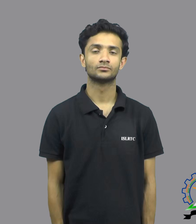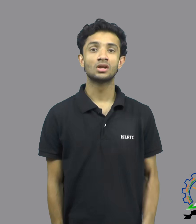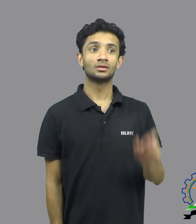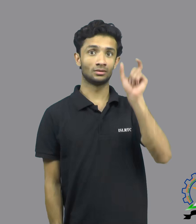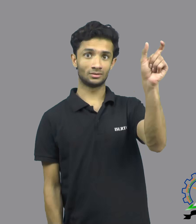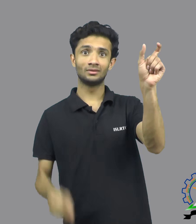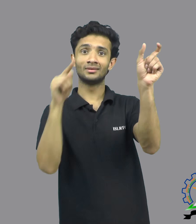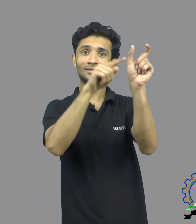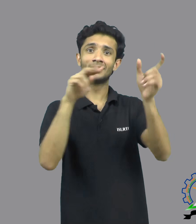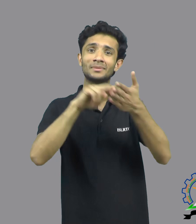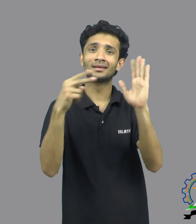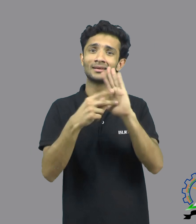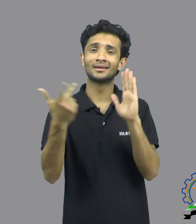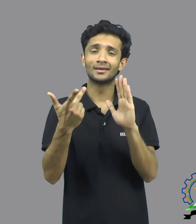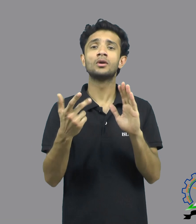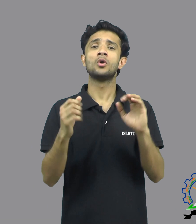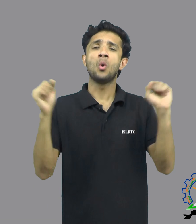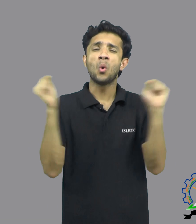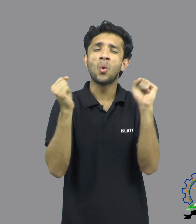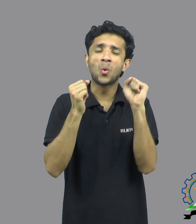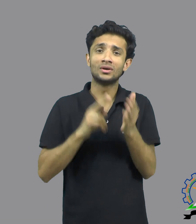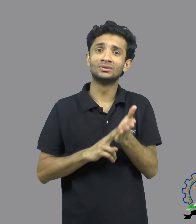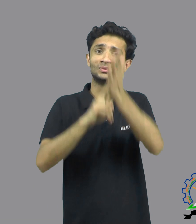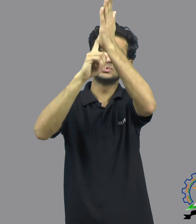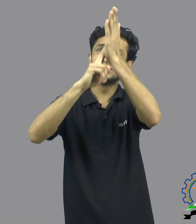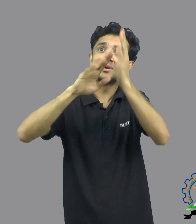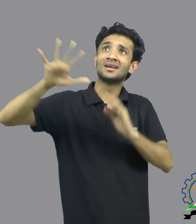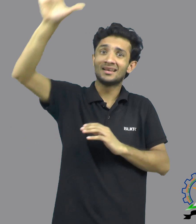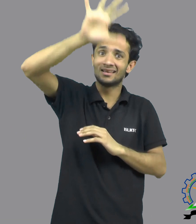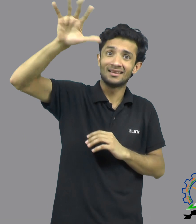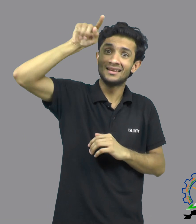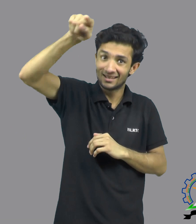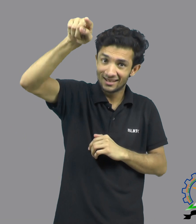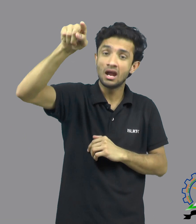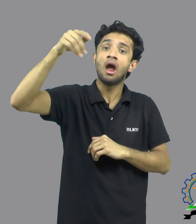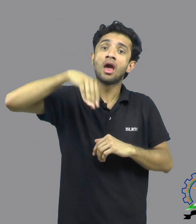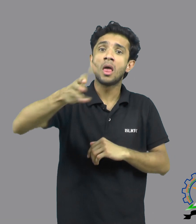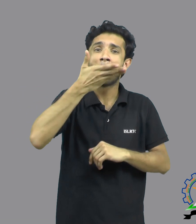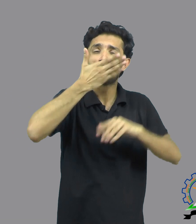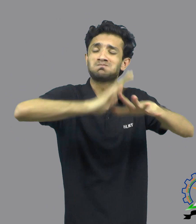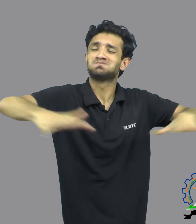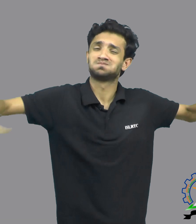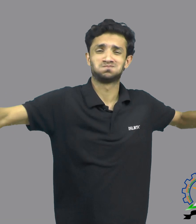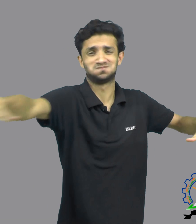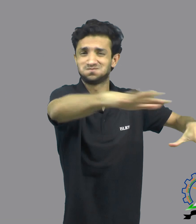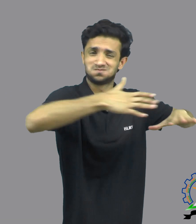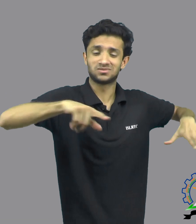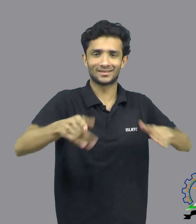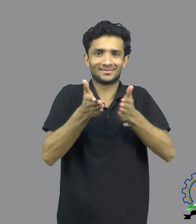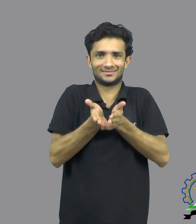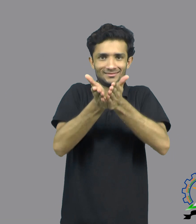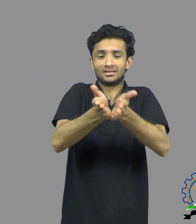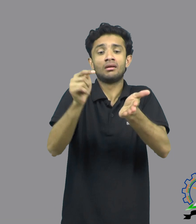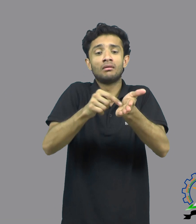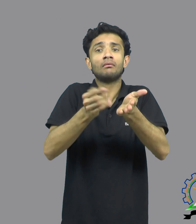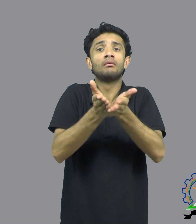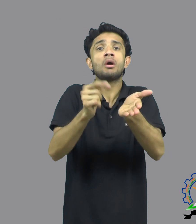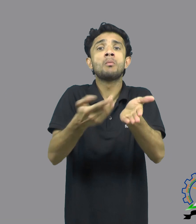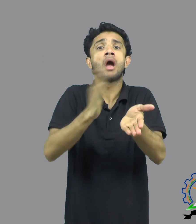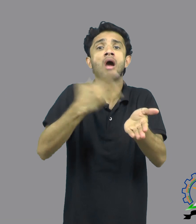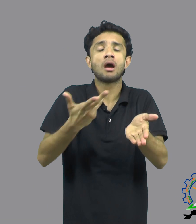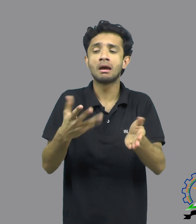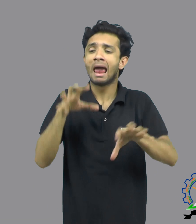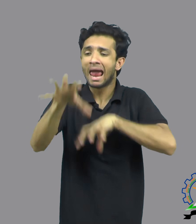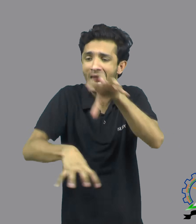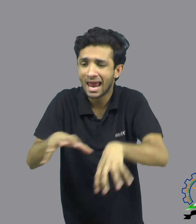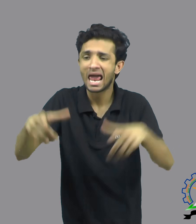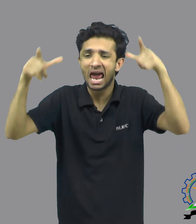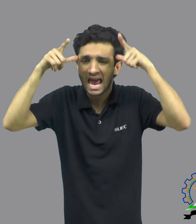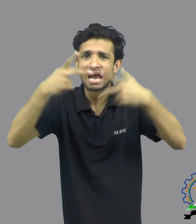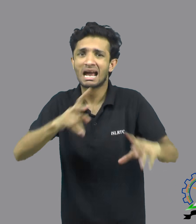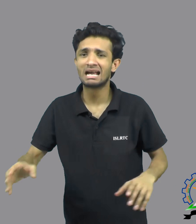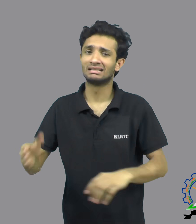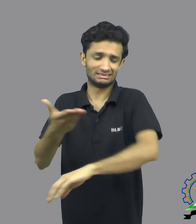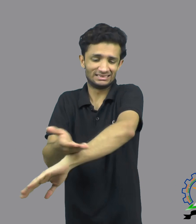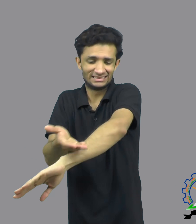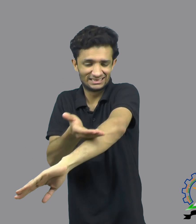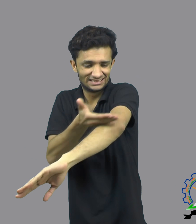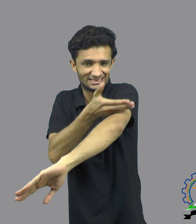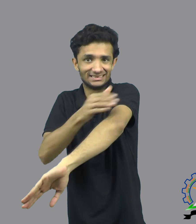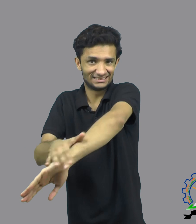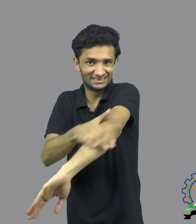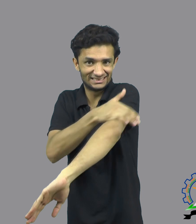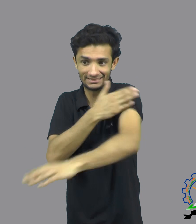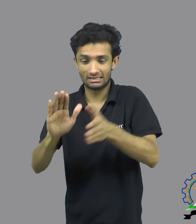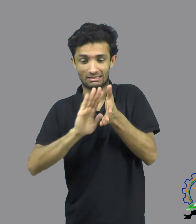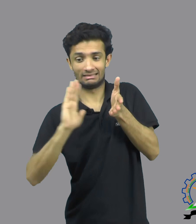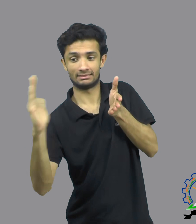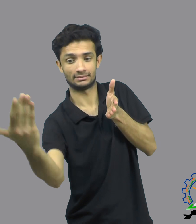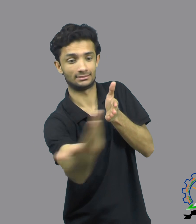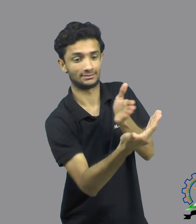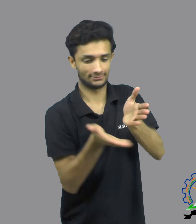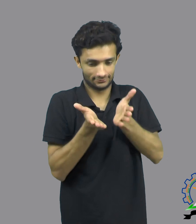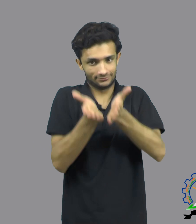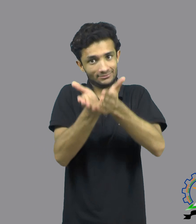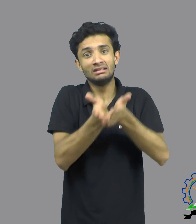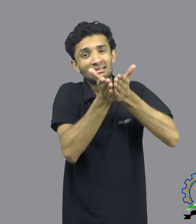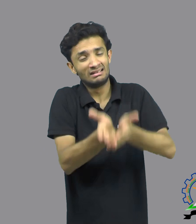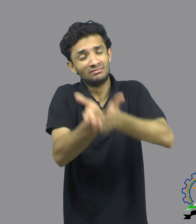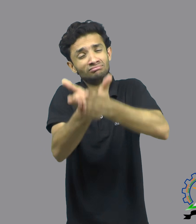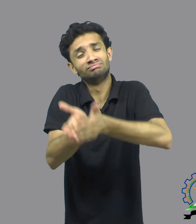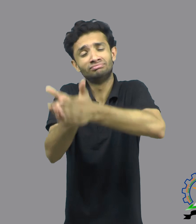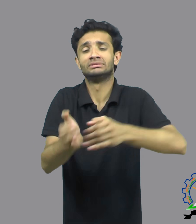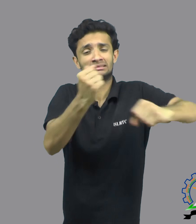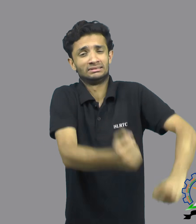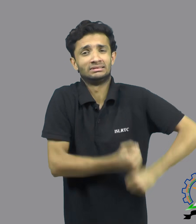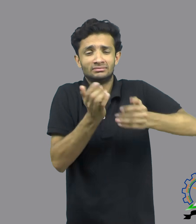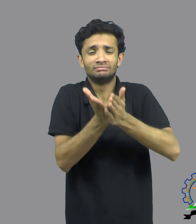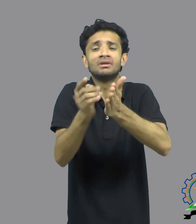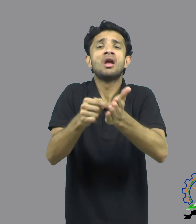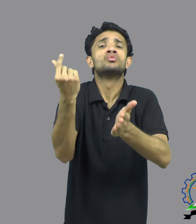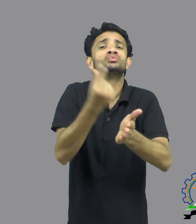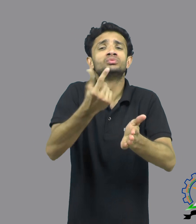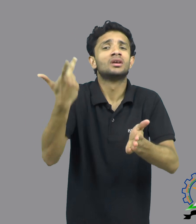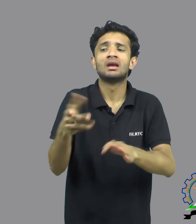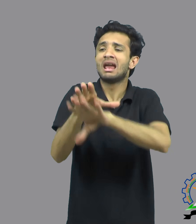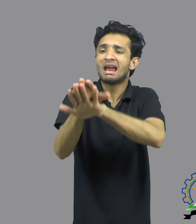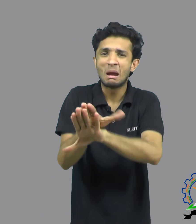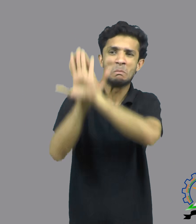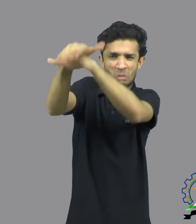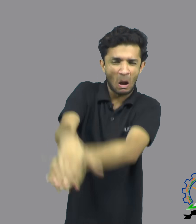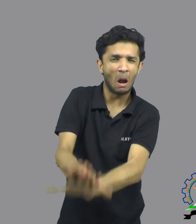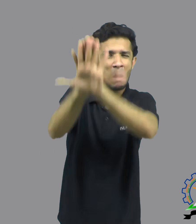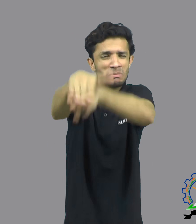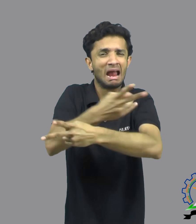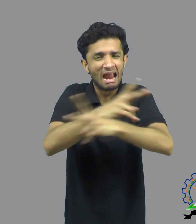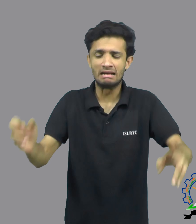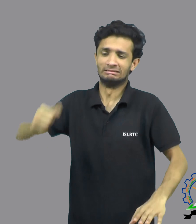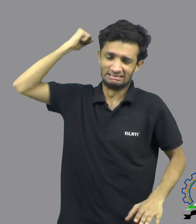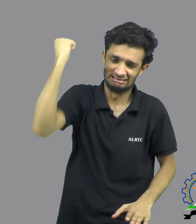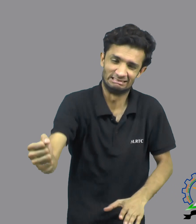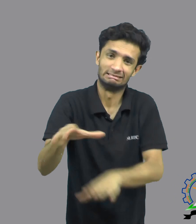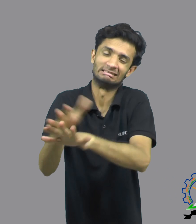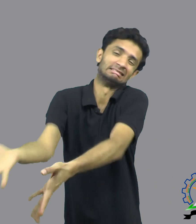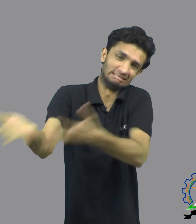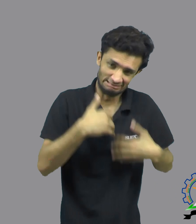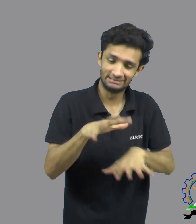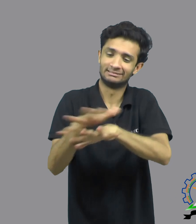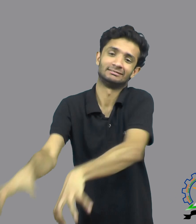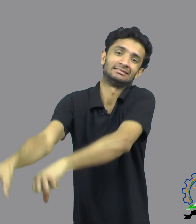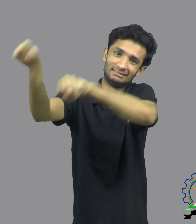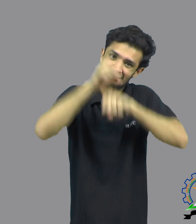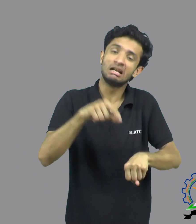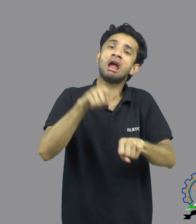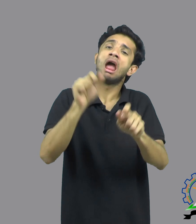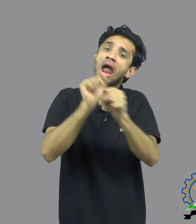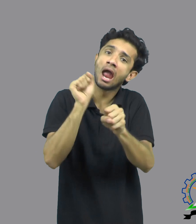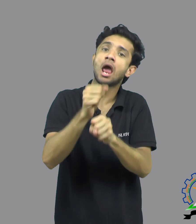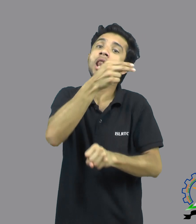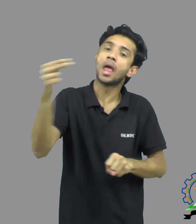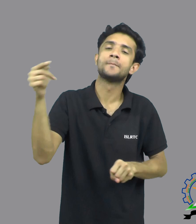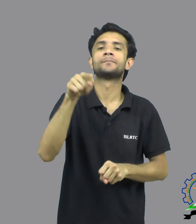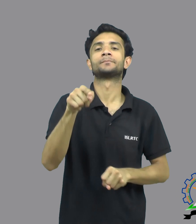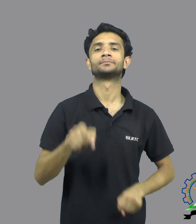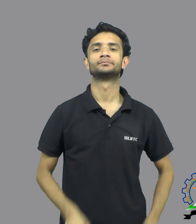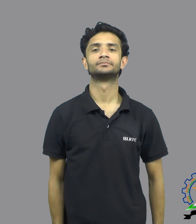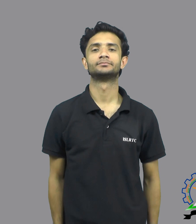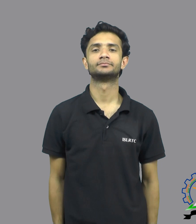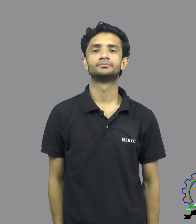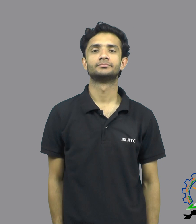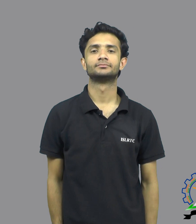Umiak